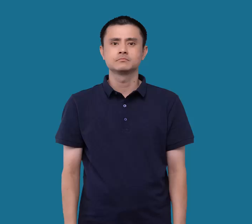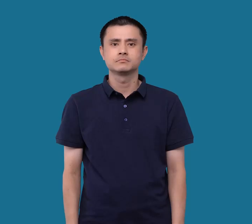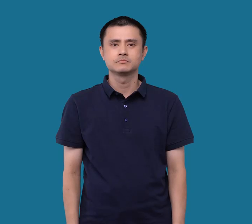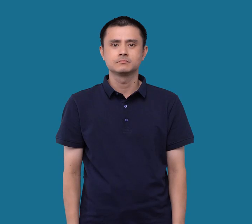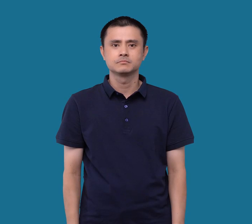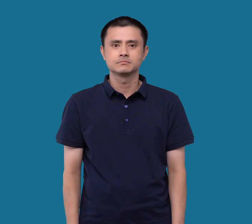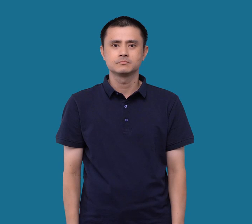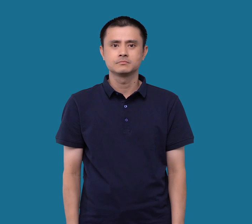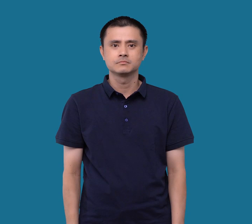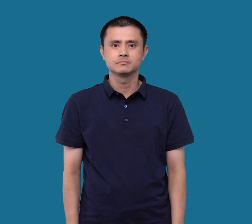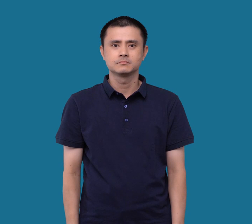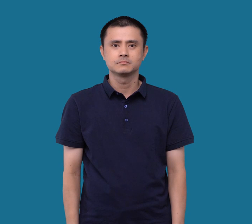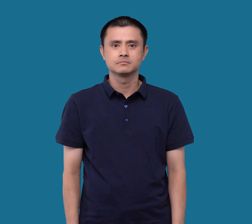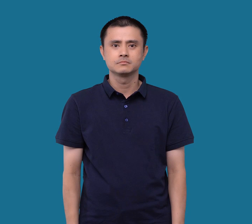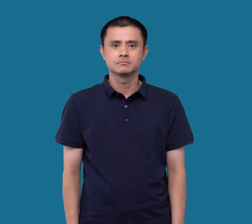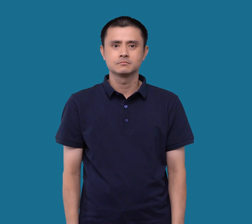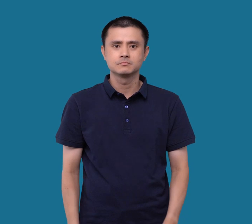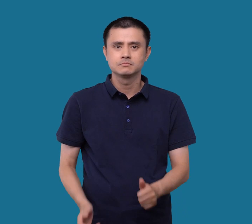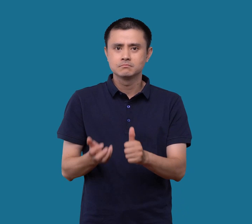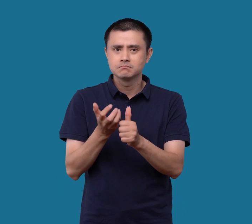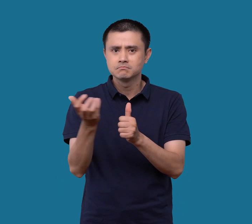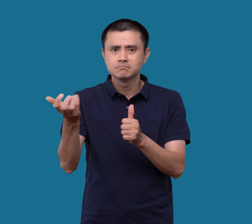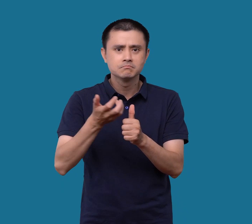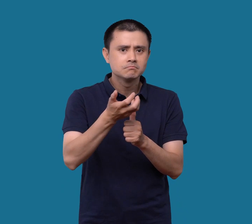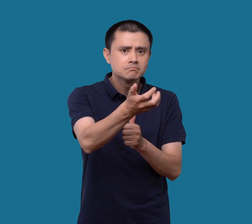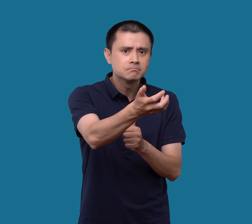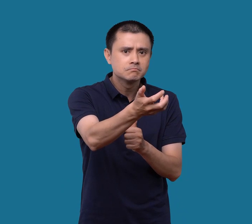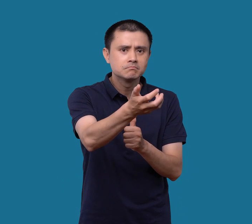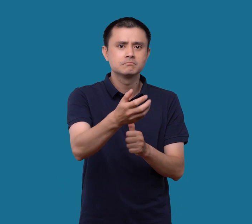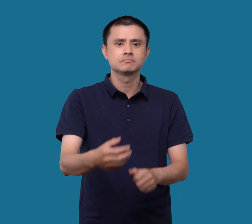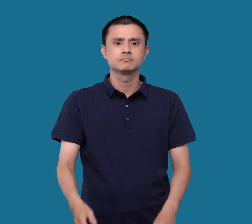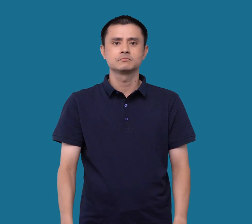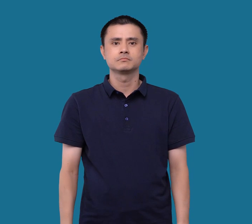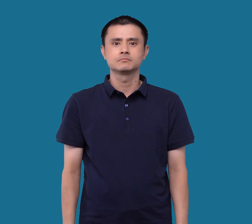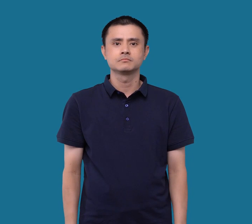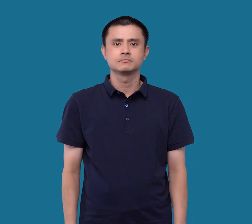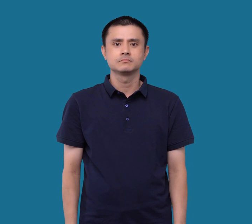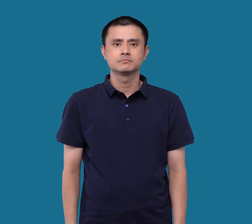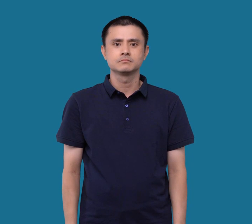bưu tá